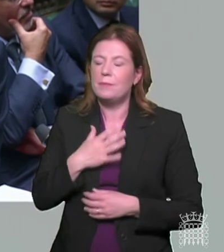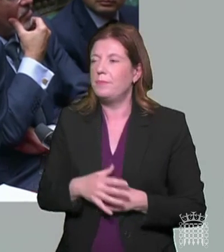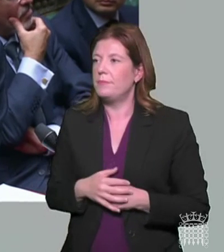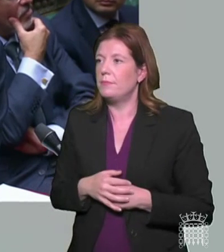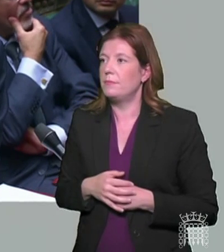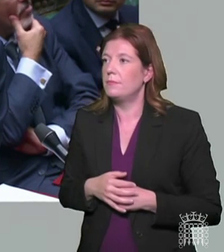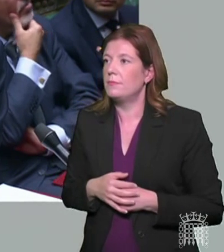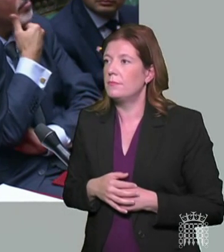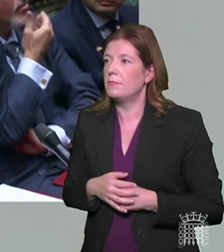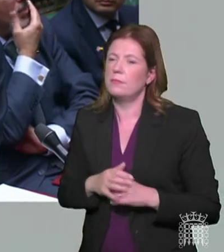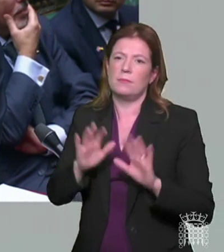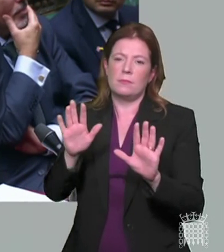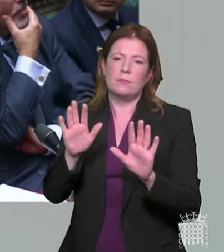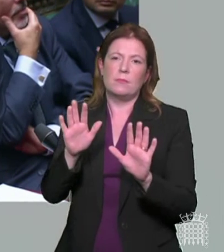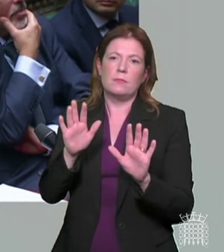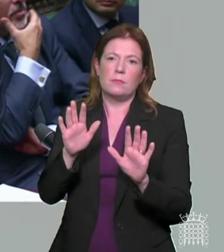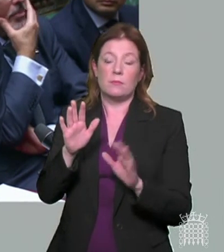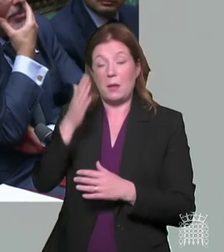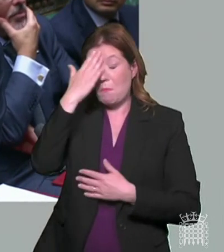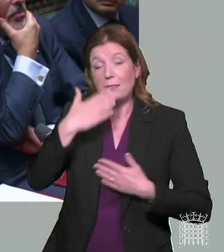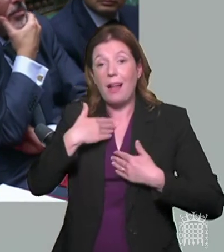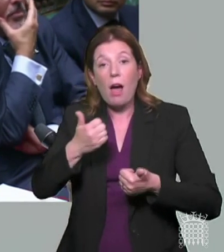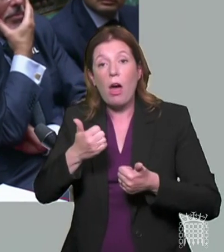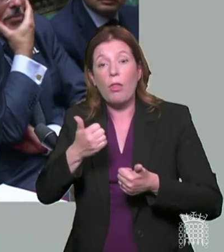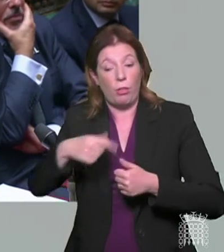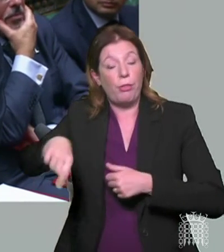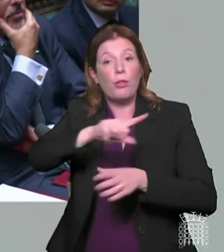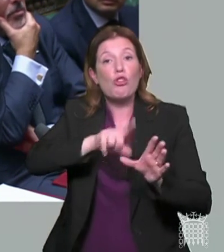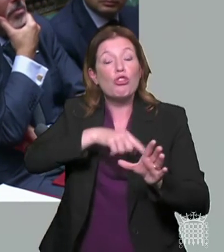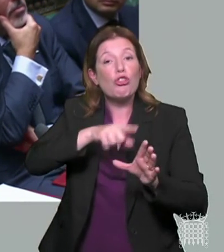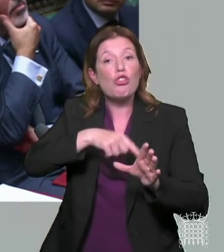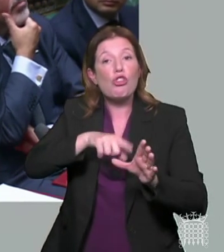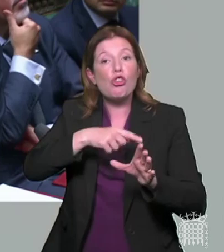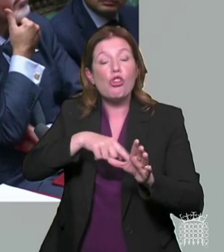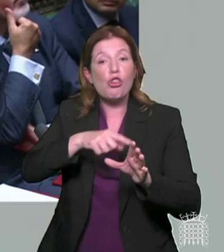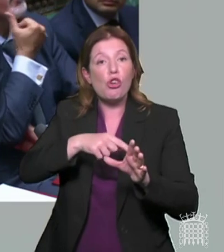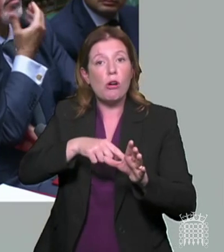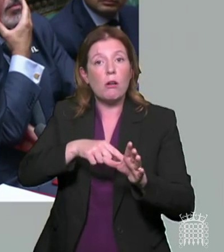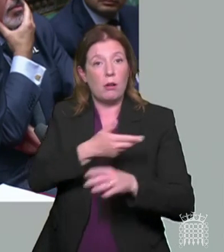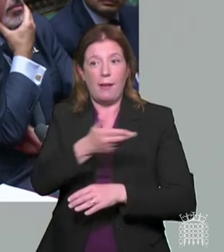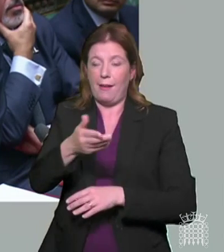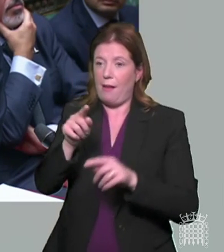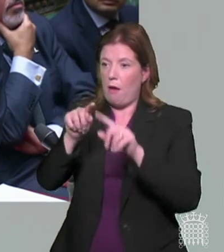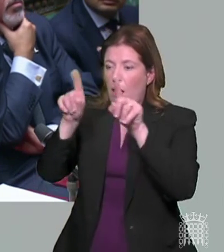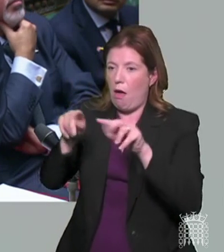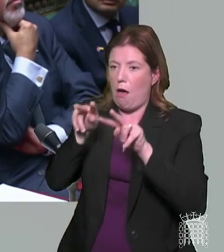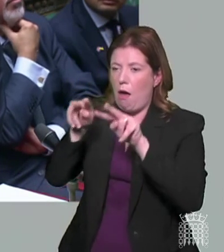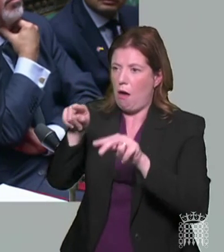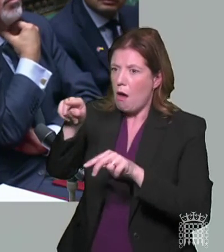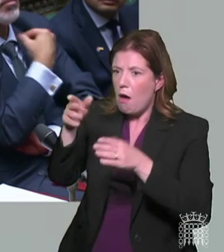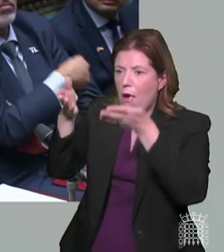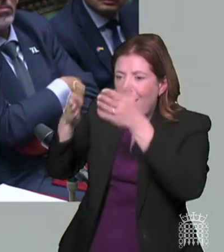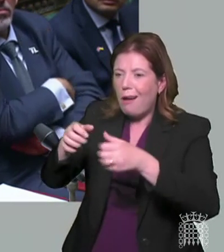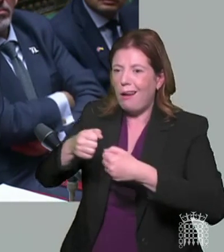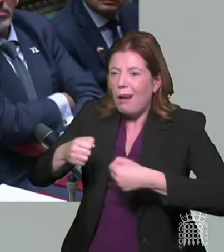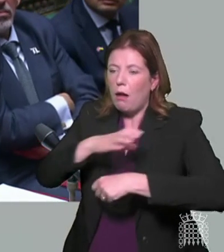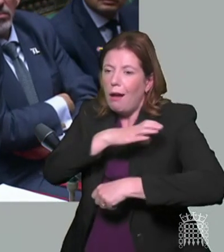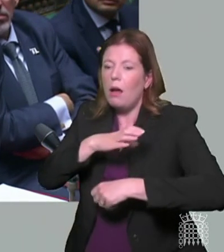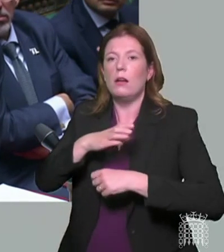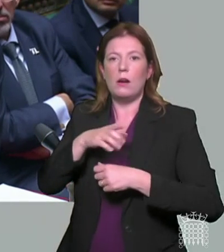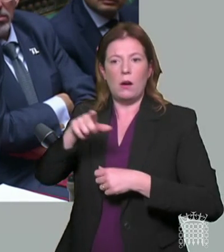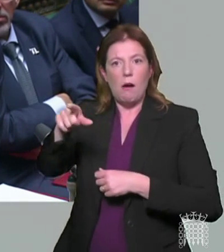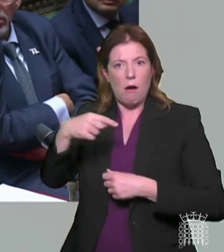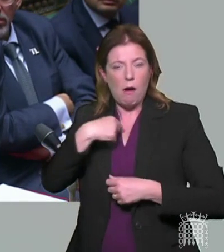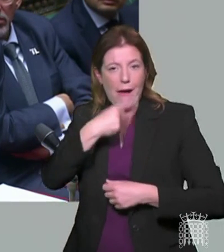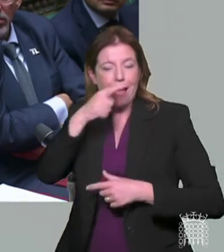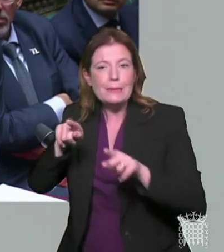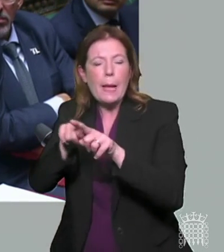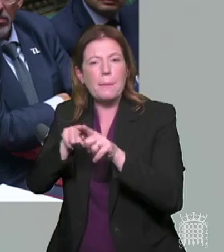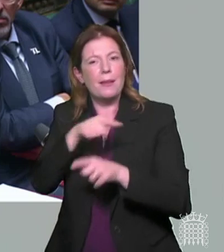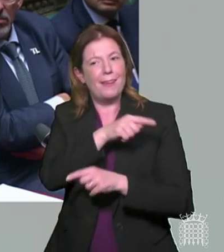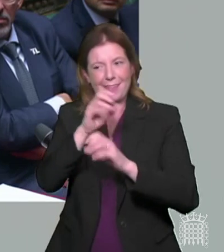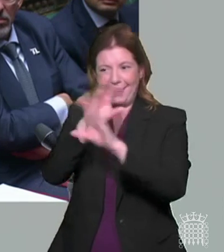Clearly, there is a risk to mental health as young people are given unrealistic expectations about how they should look because of the stuff that they see.